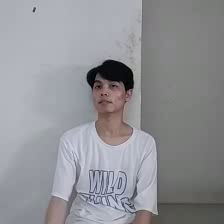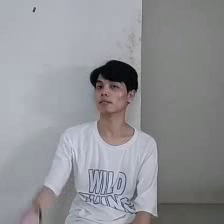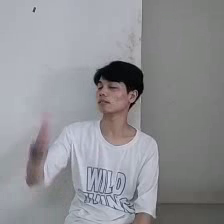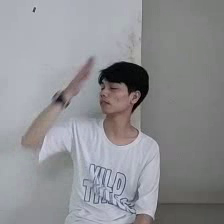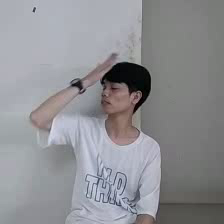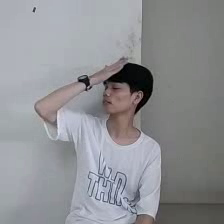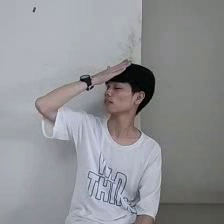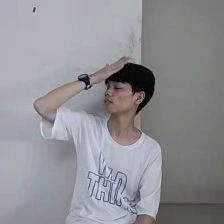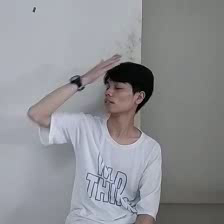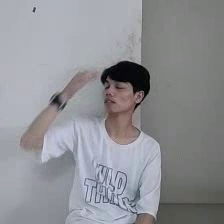Sốt